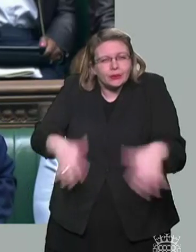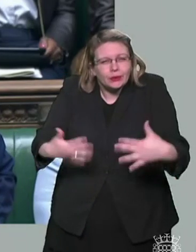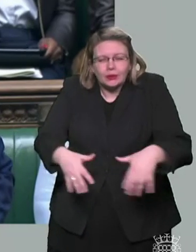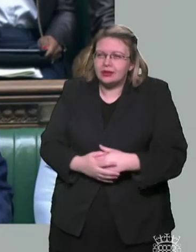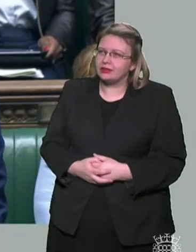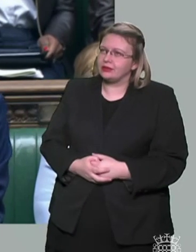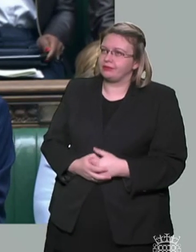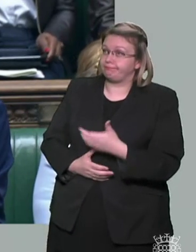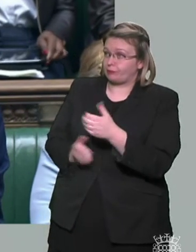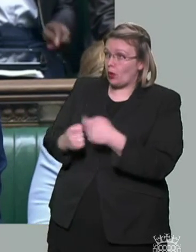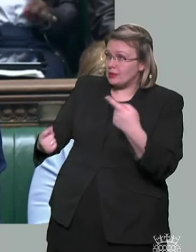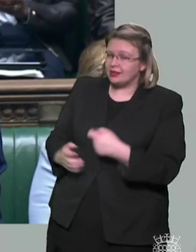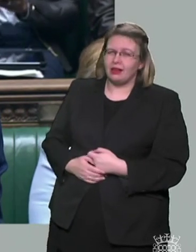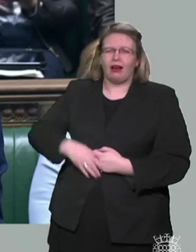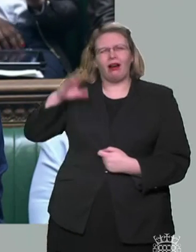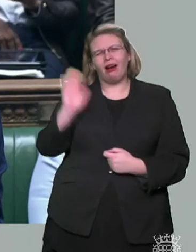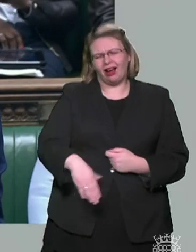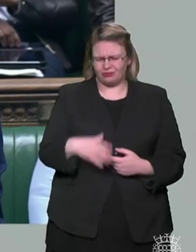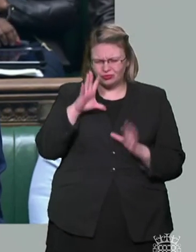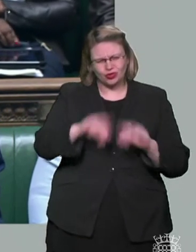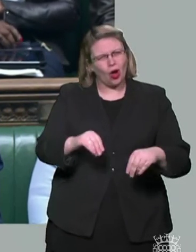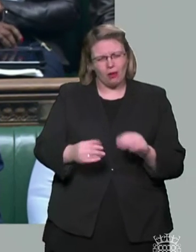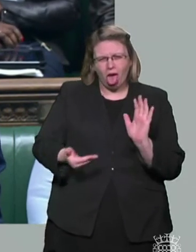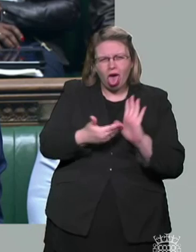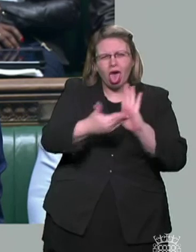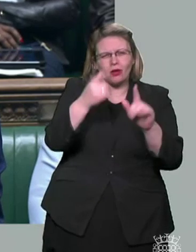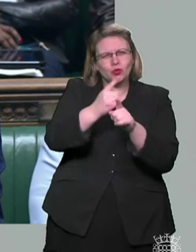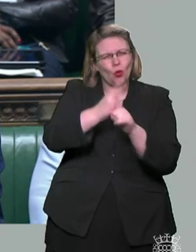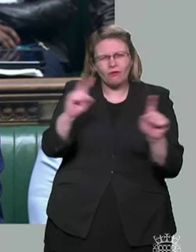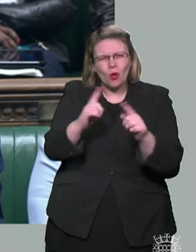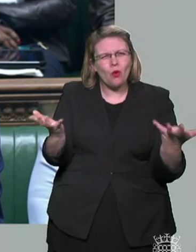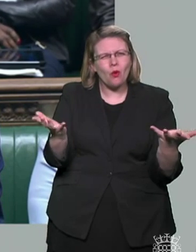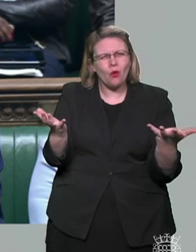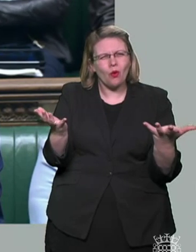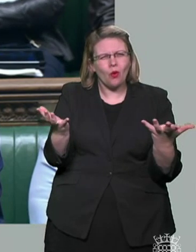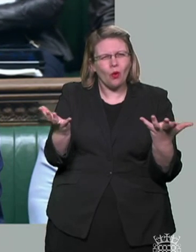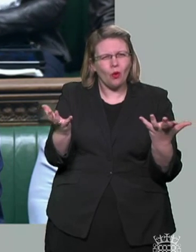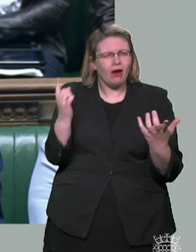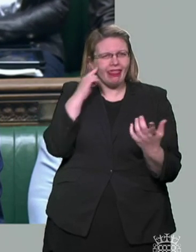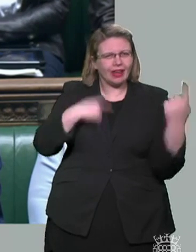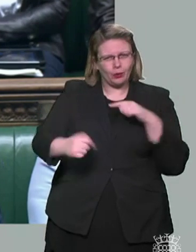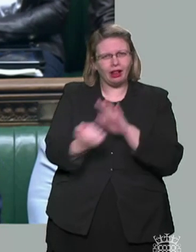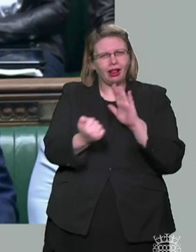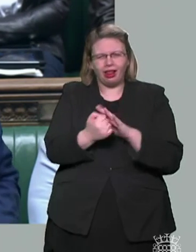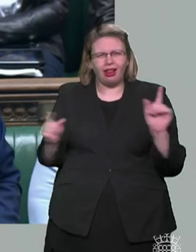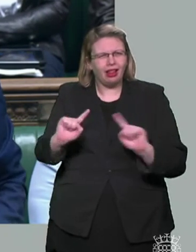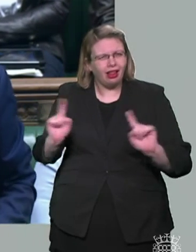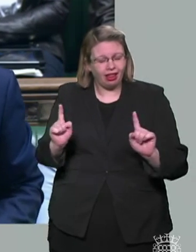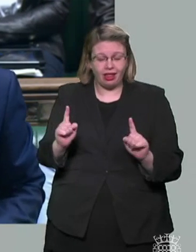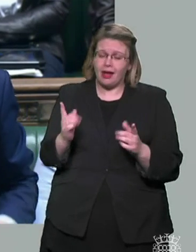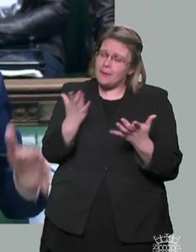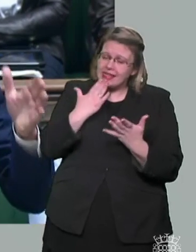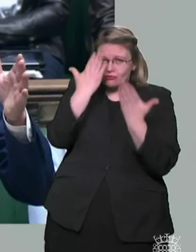Cut the nonsense and treat the British people with a bit of respect.